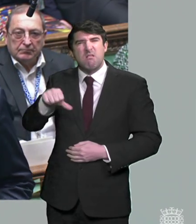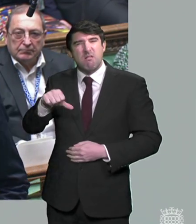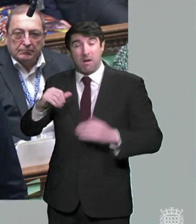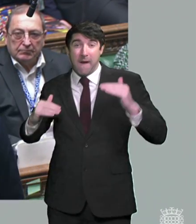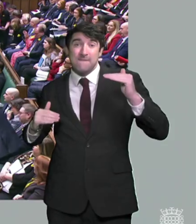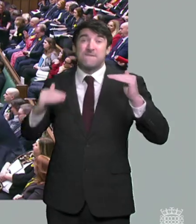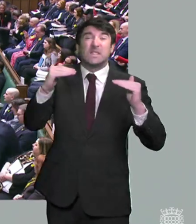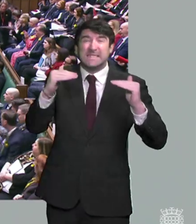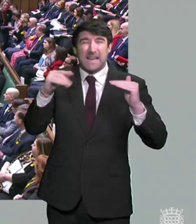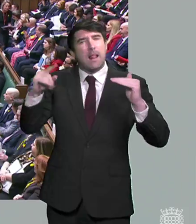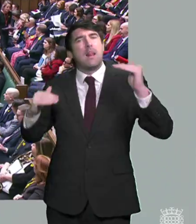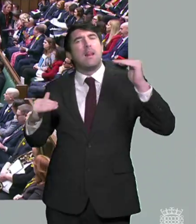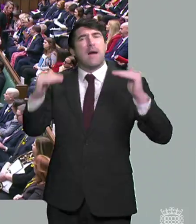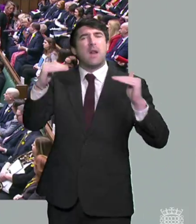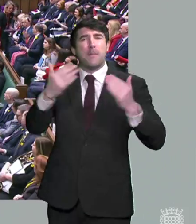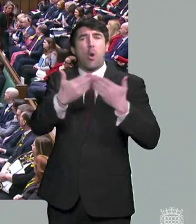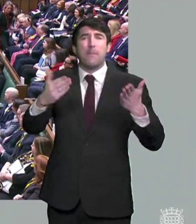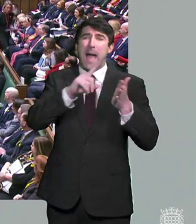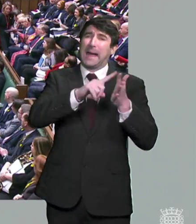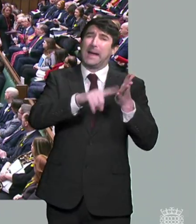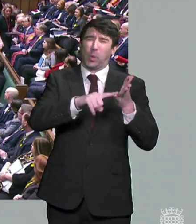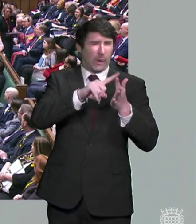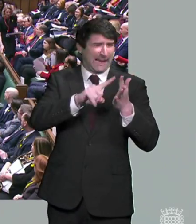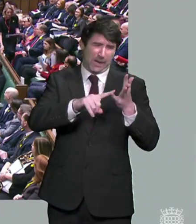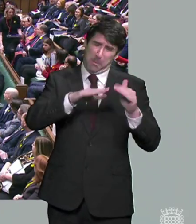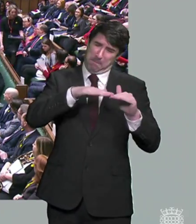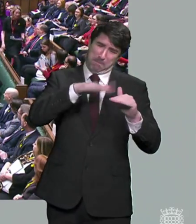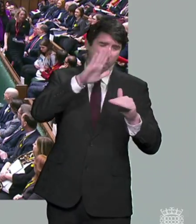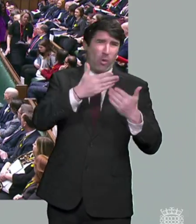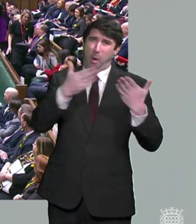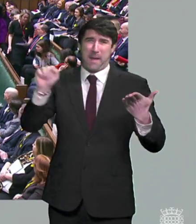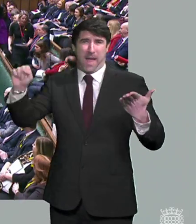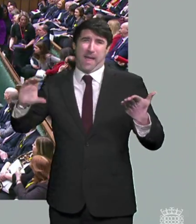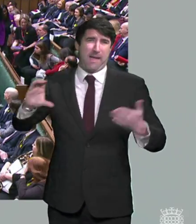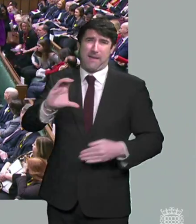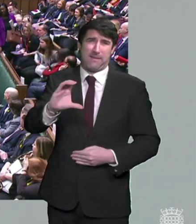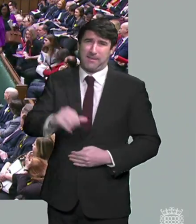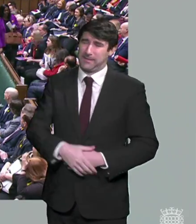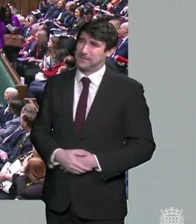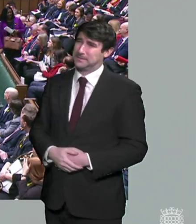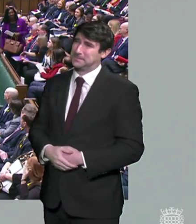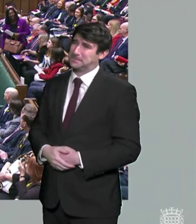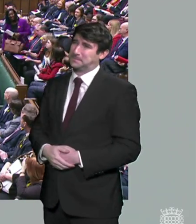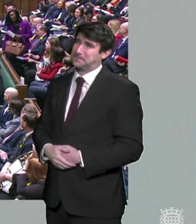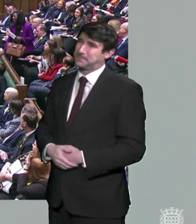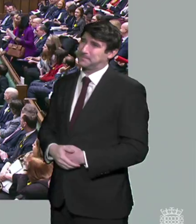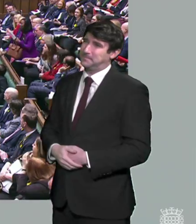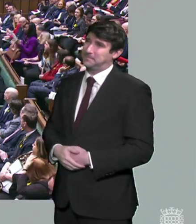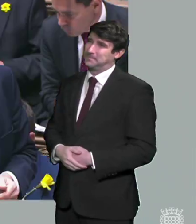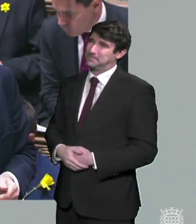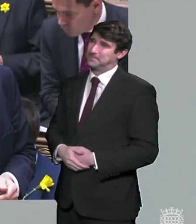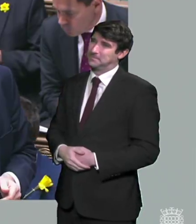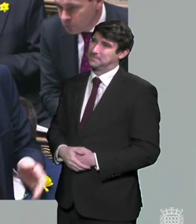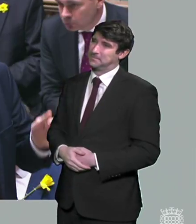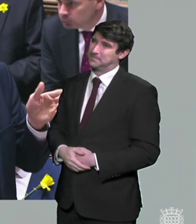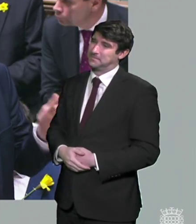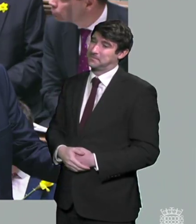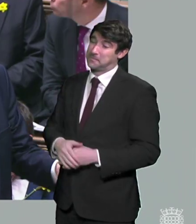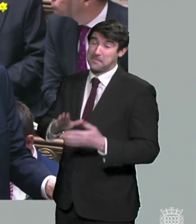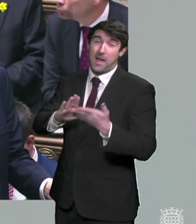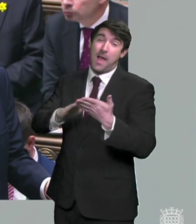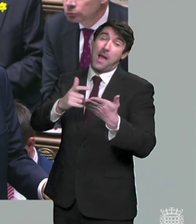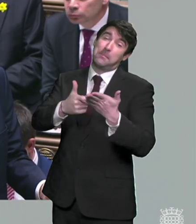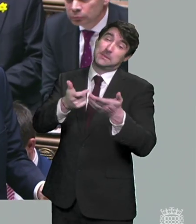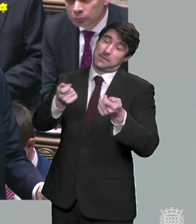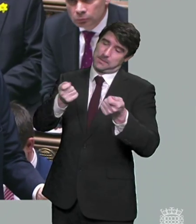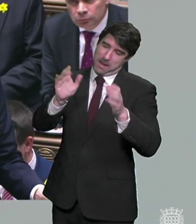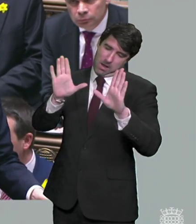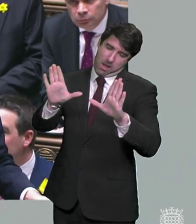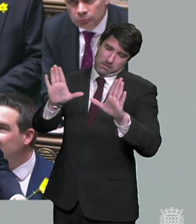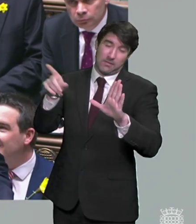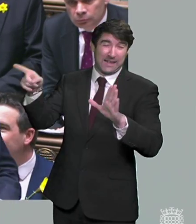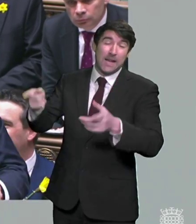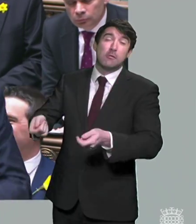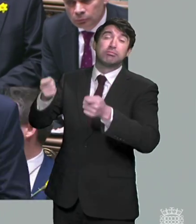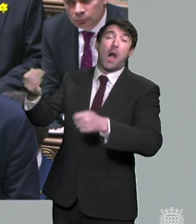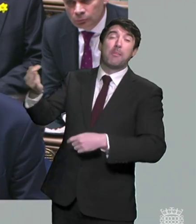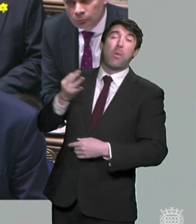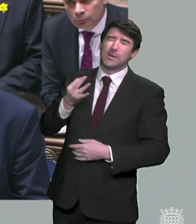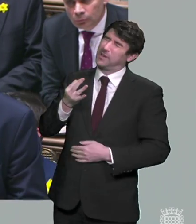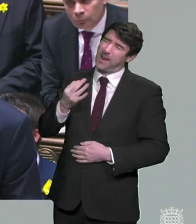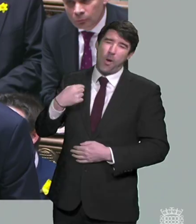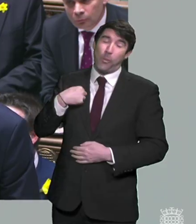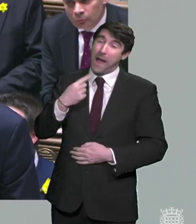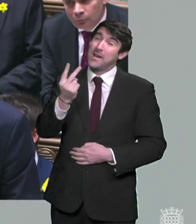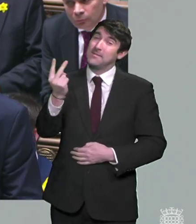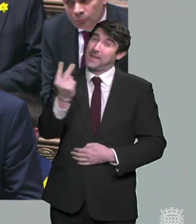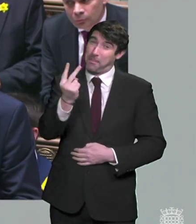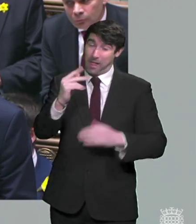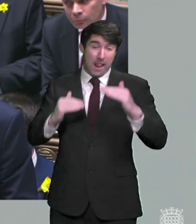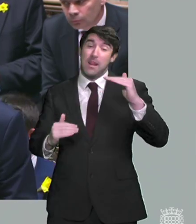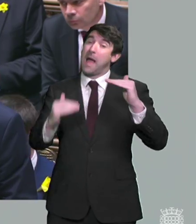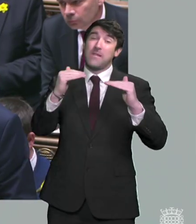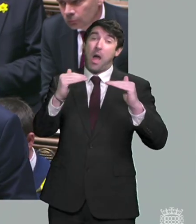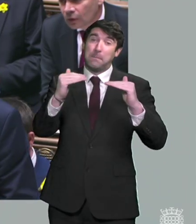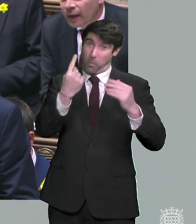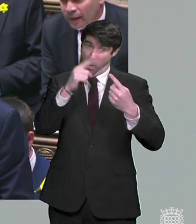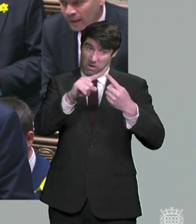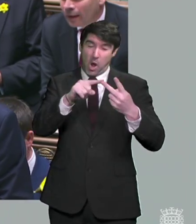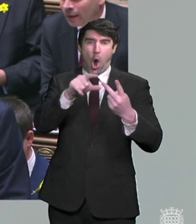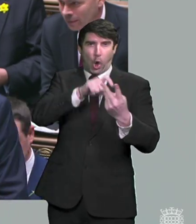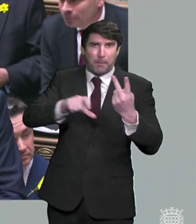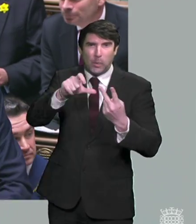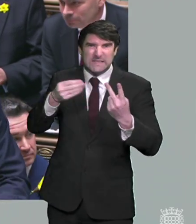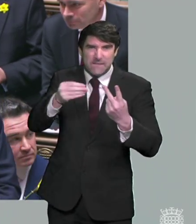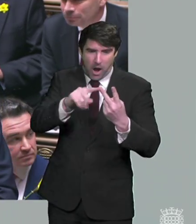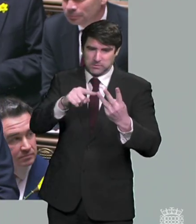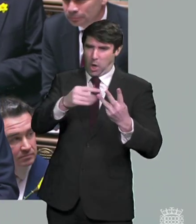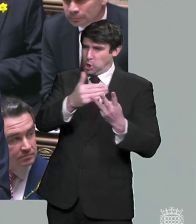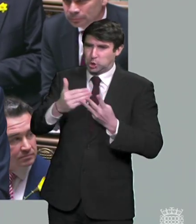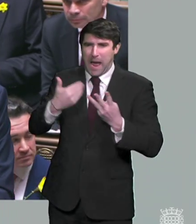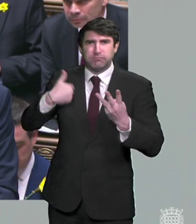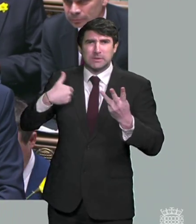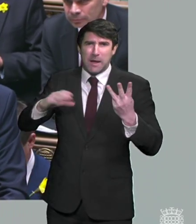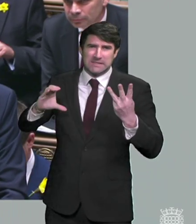David T. C. Davies The honourable Gentleman will know perfectly well that it is not just levelling-up funding that is replacing EU funds: it is levelling-up funds, community ownership funds, community renewal funds and shared prosperity funds.